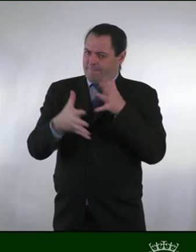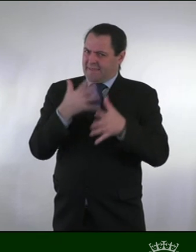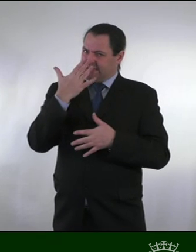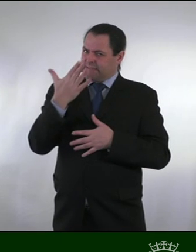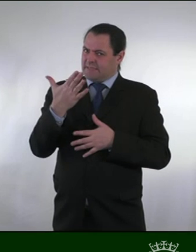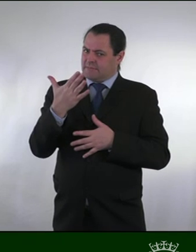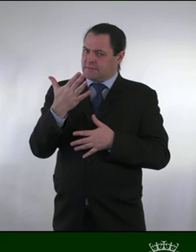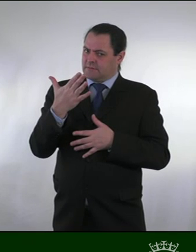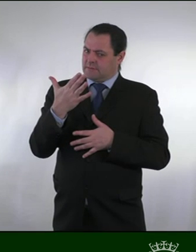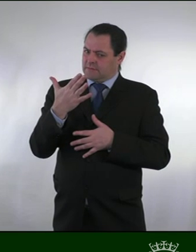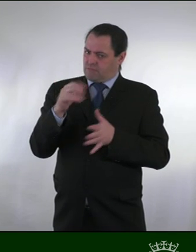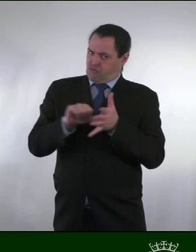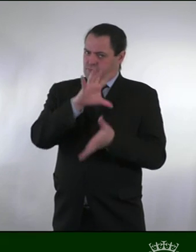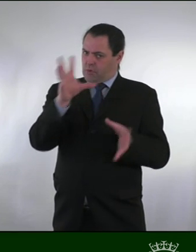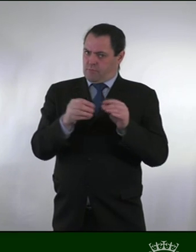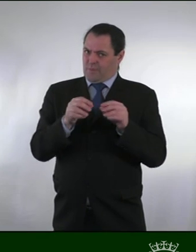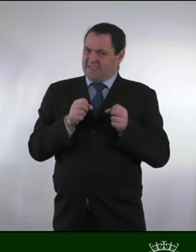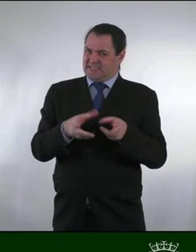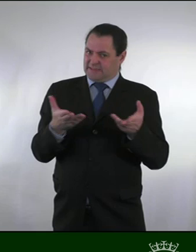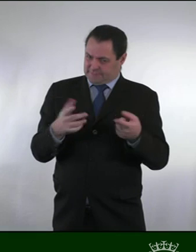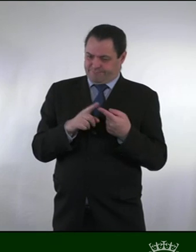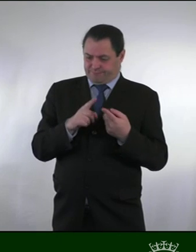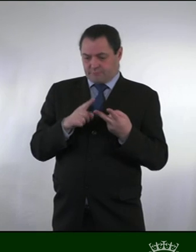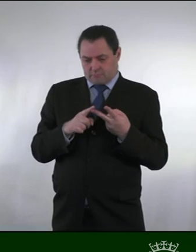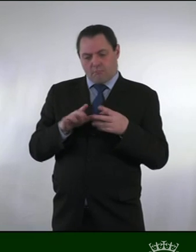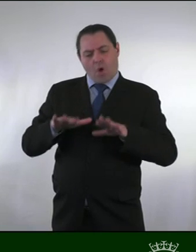Let me turn to another of the Home Secretary’s responsibilities.